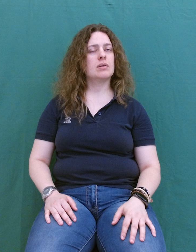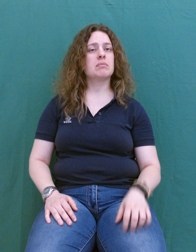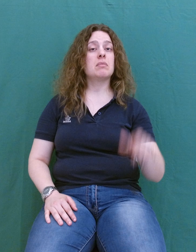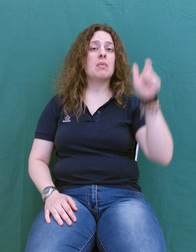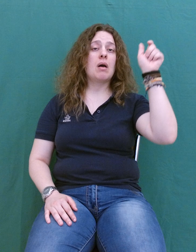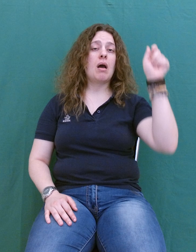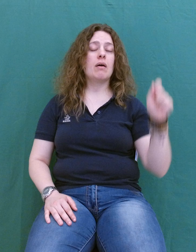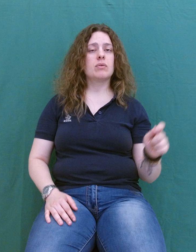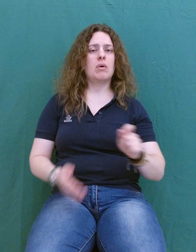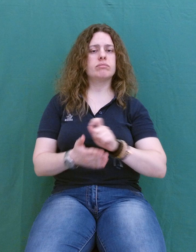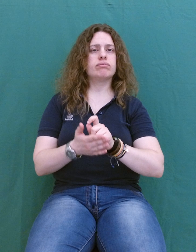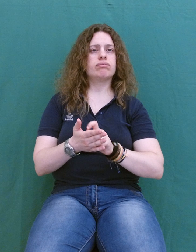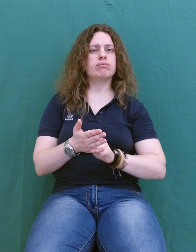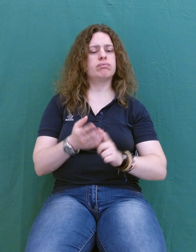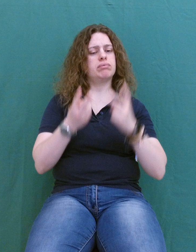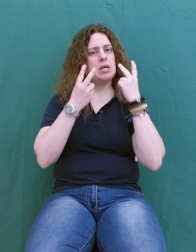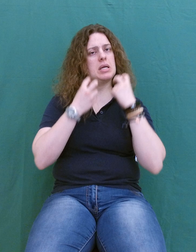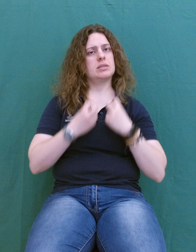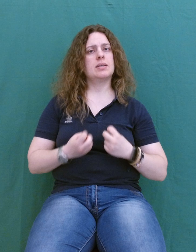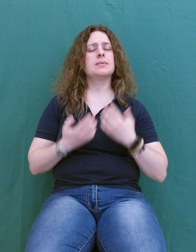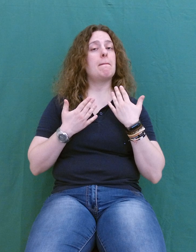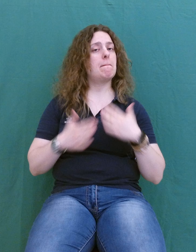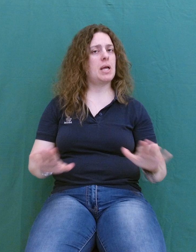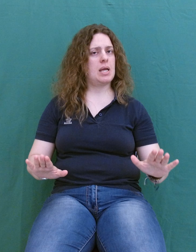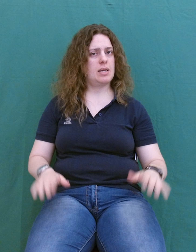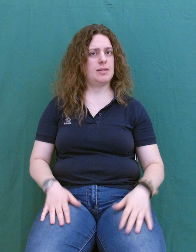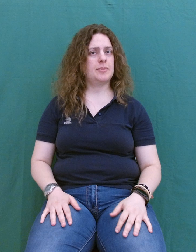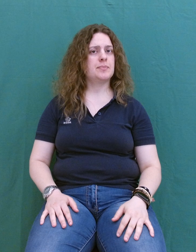ΙΔΙΟΣ ΧΑΡΤΙ ΕΞΕΤΑΣΕΙΣ ΠΑ